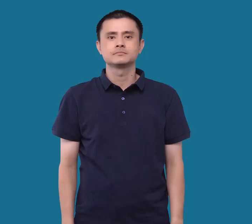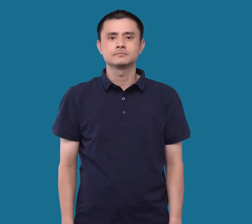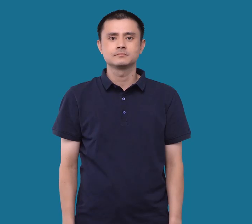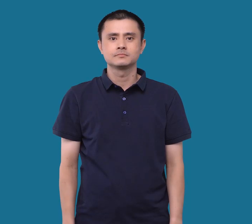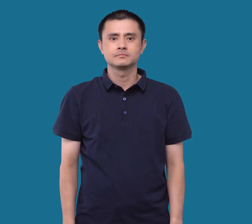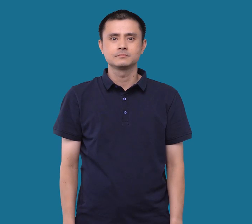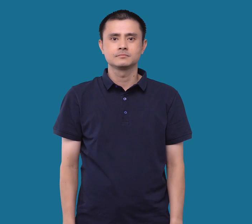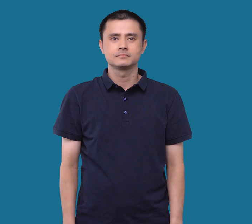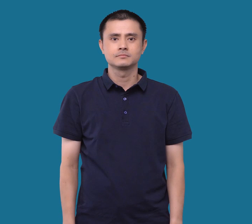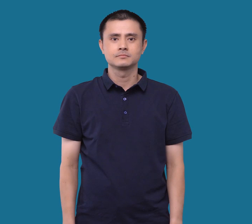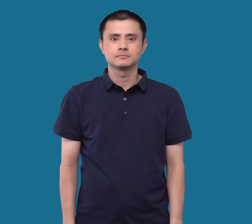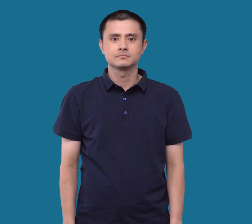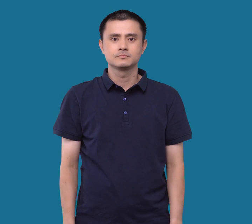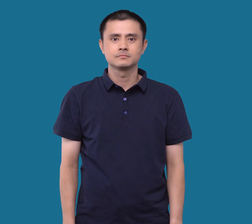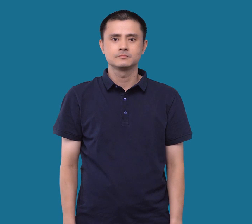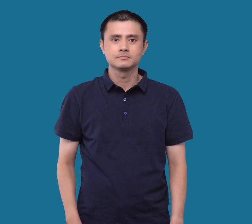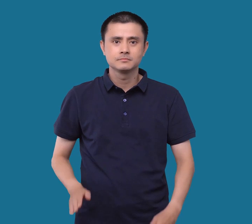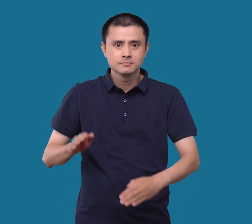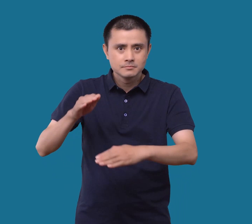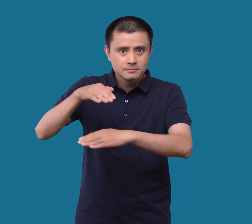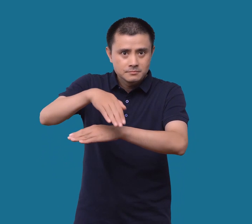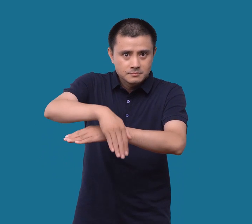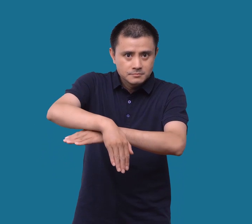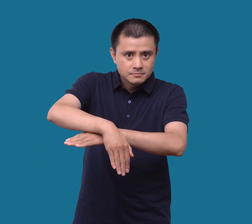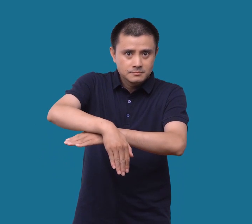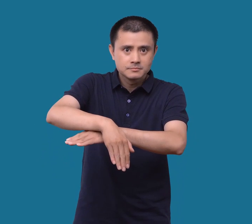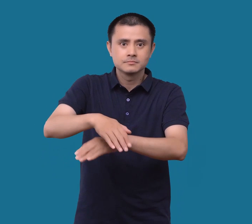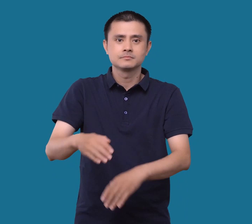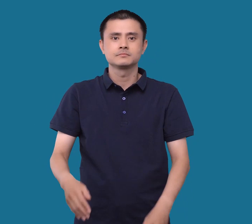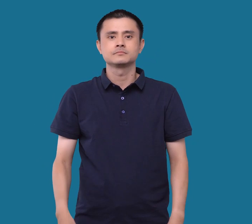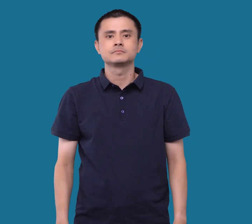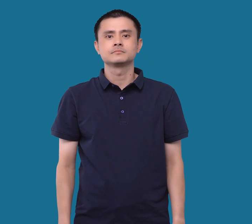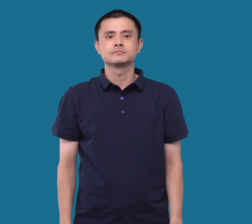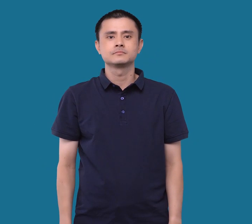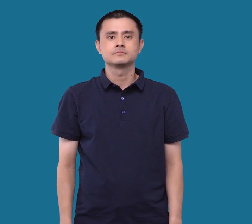buổi chiều